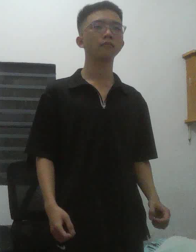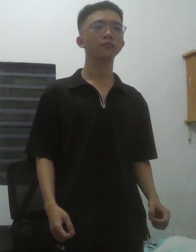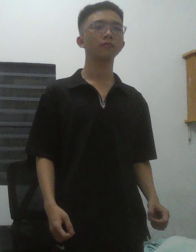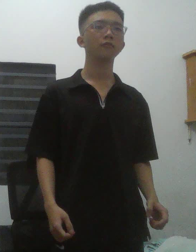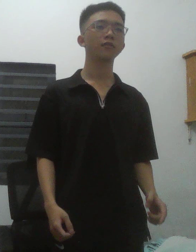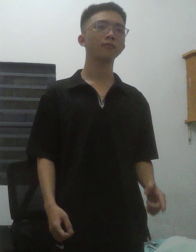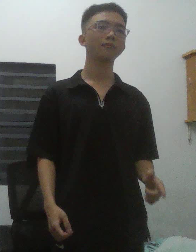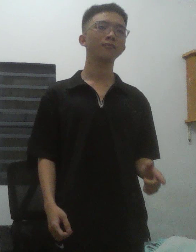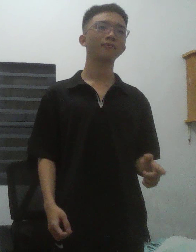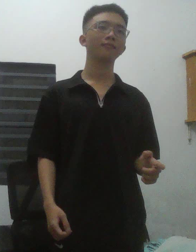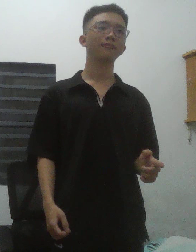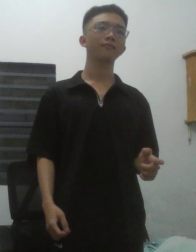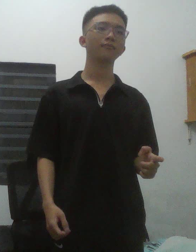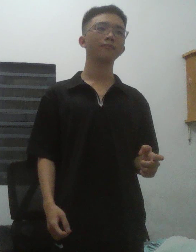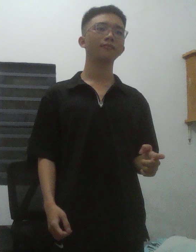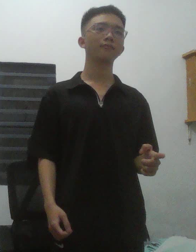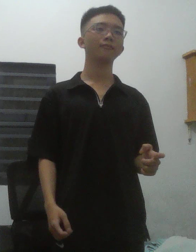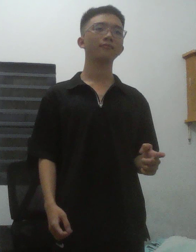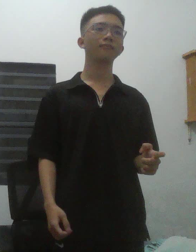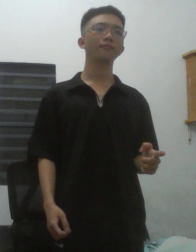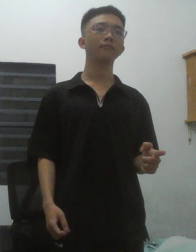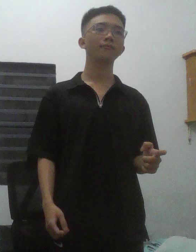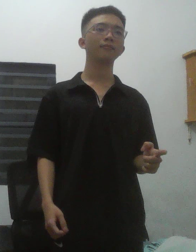ban